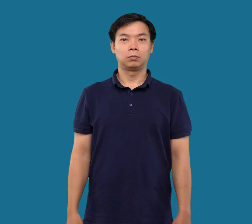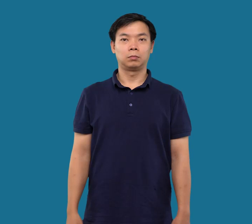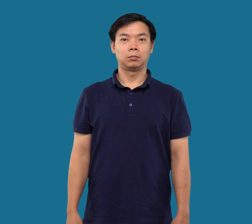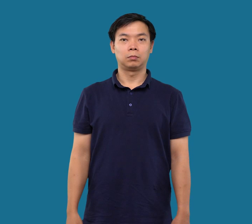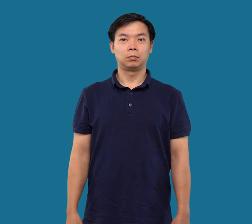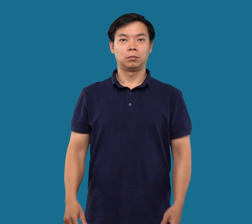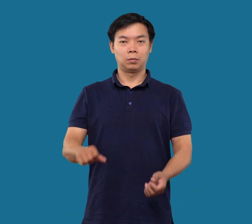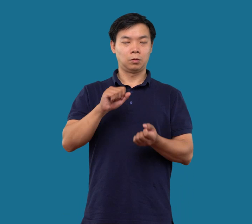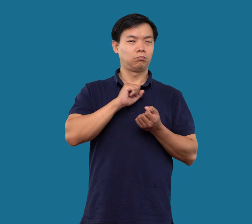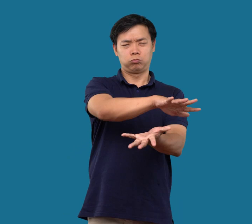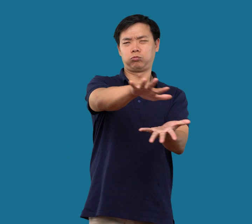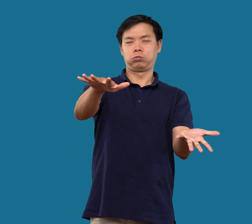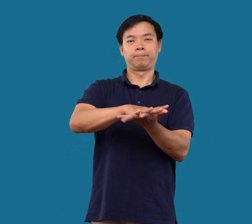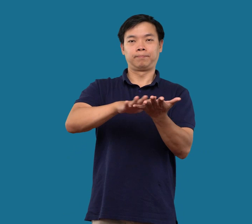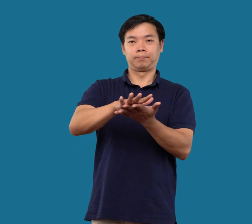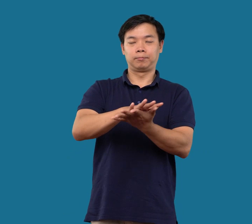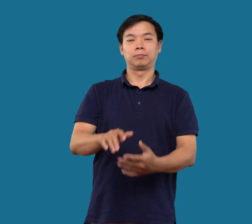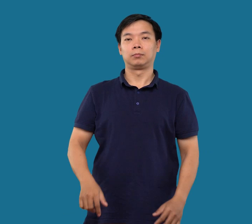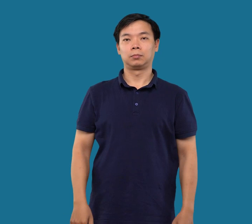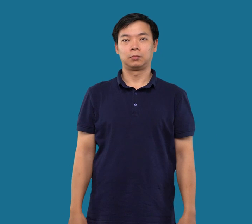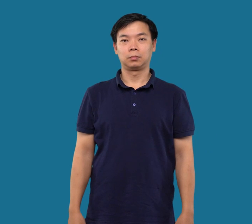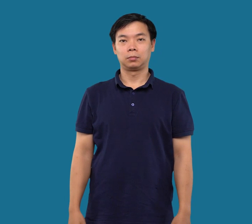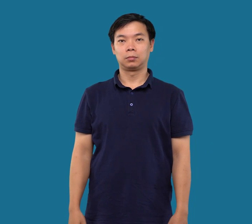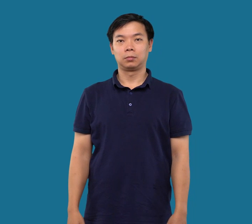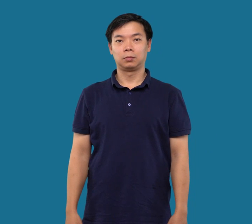huỷ diệt